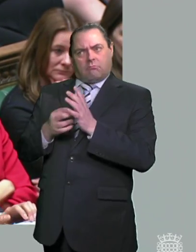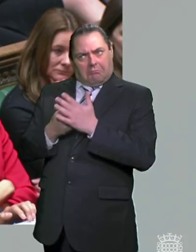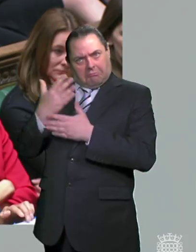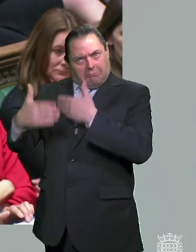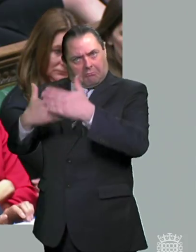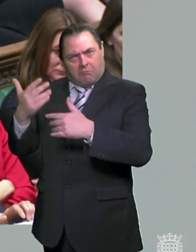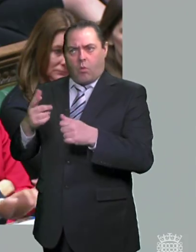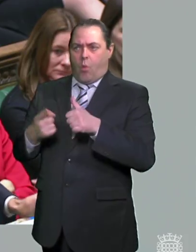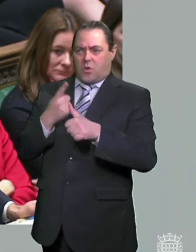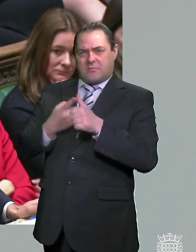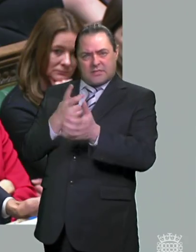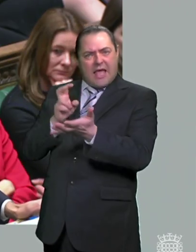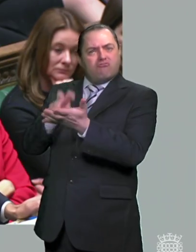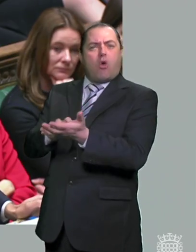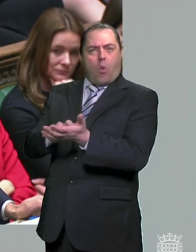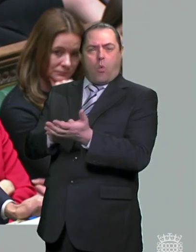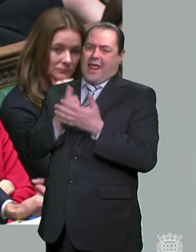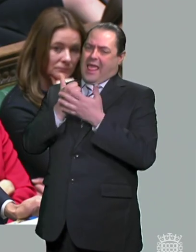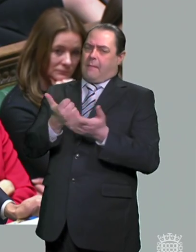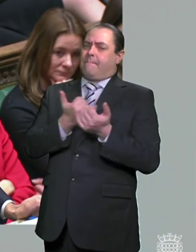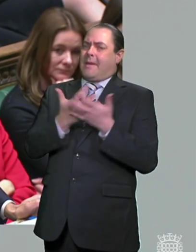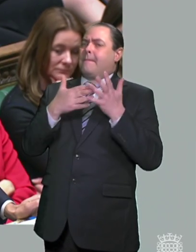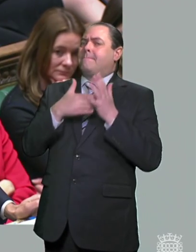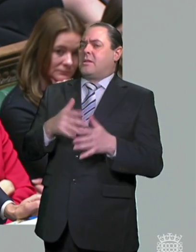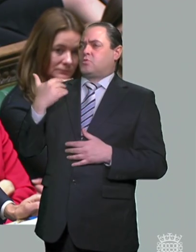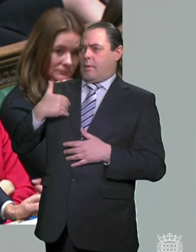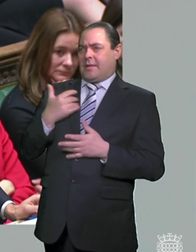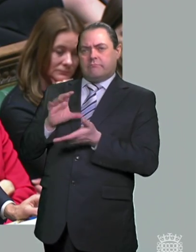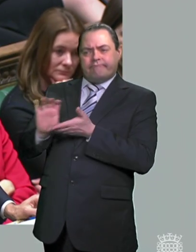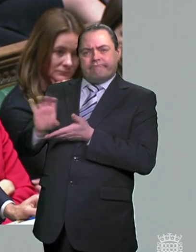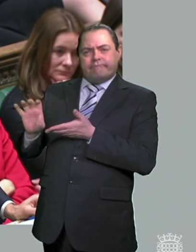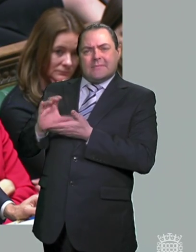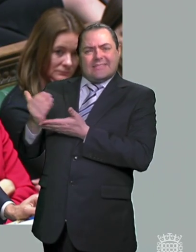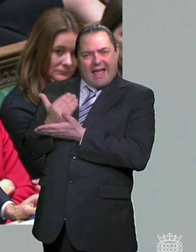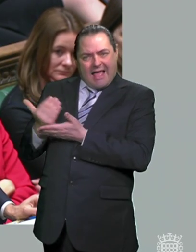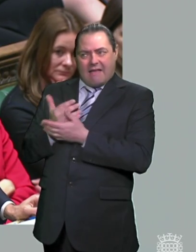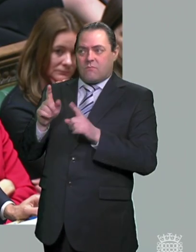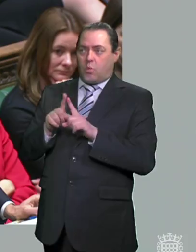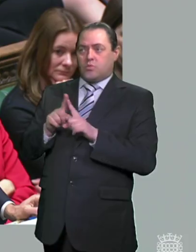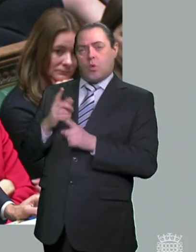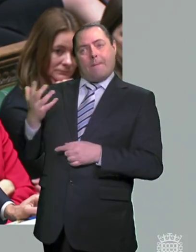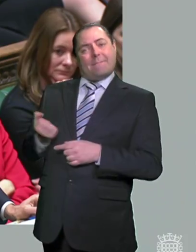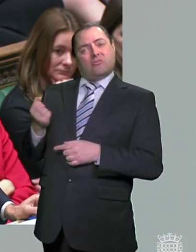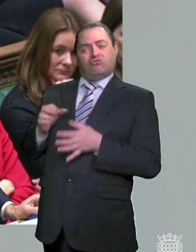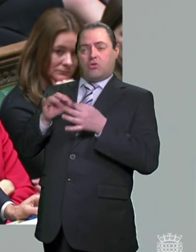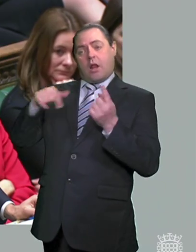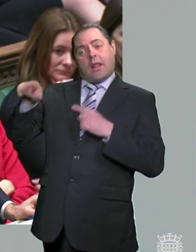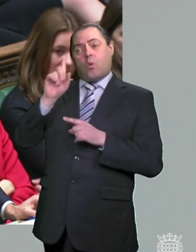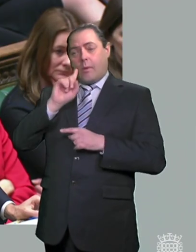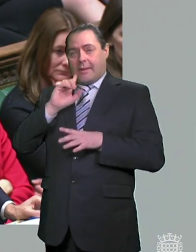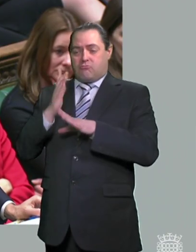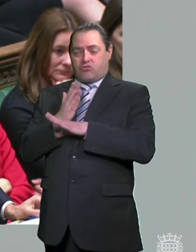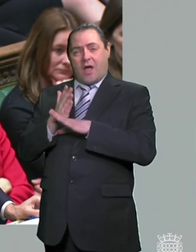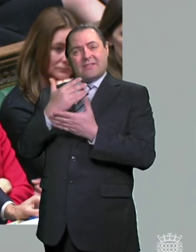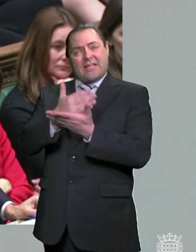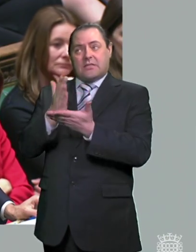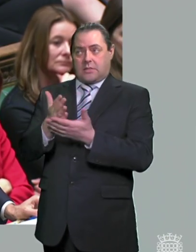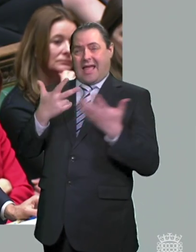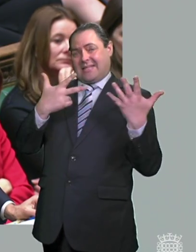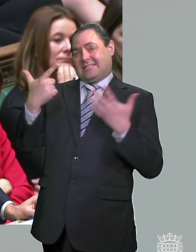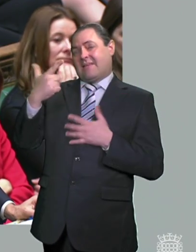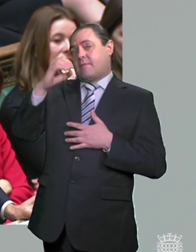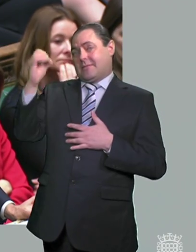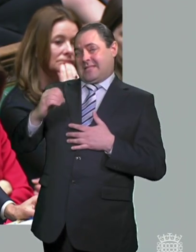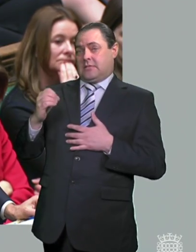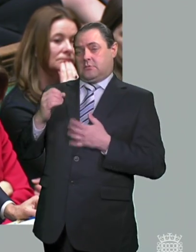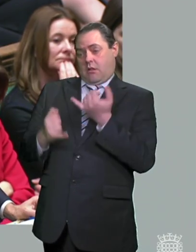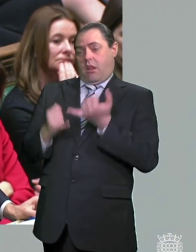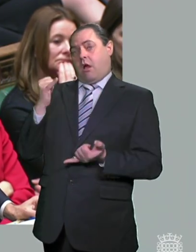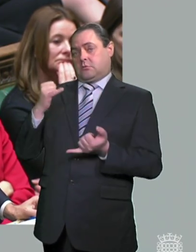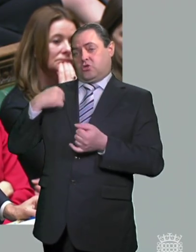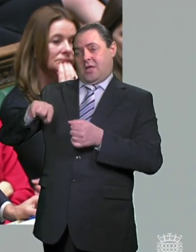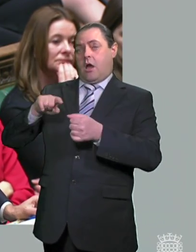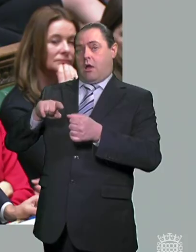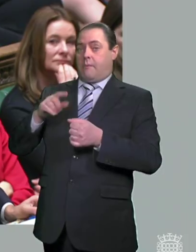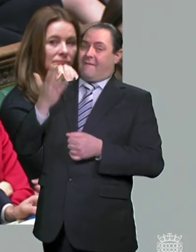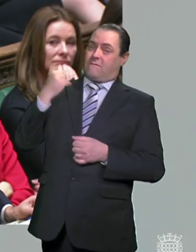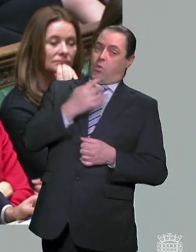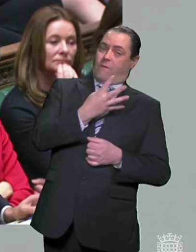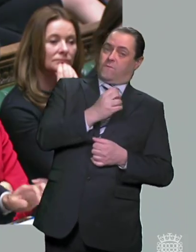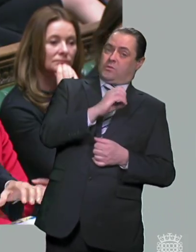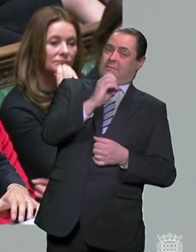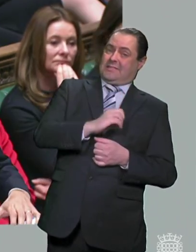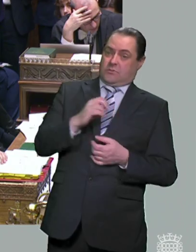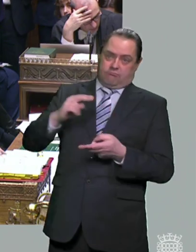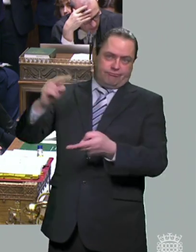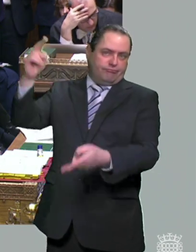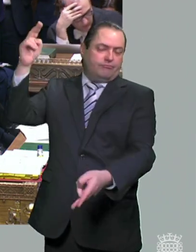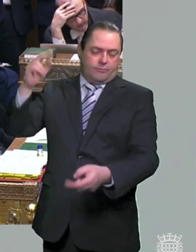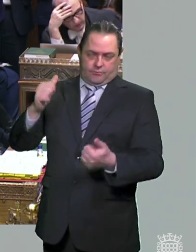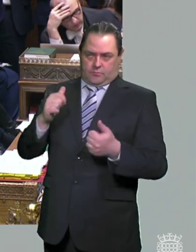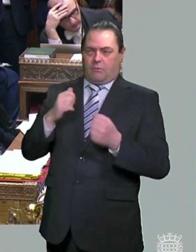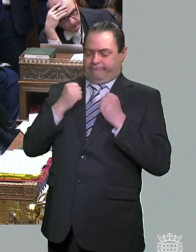Automatic enrolment has helped millions more women to save into a pension, and pension participation among eligible women in the private sector was 87% in the last available year, up from just 40% a few years ago.